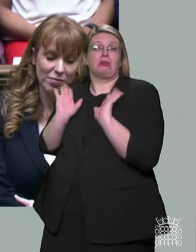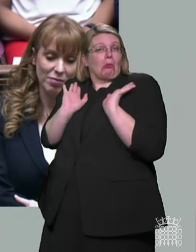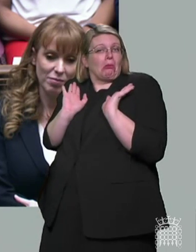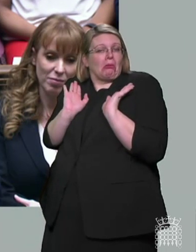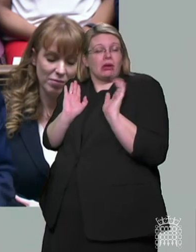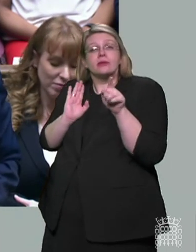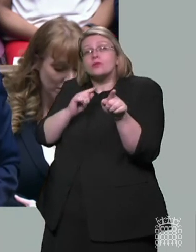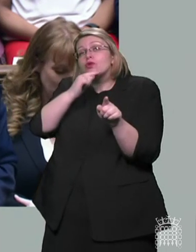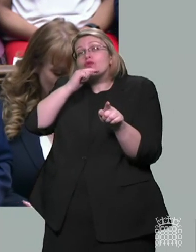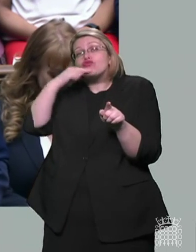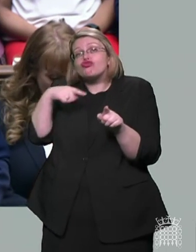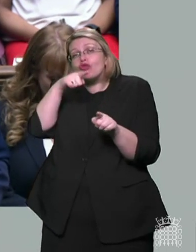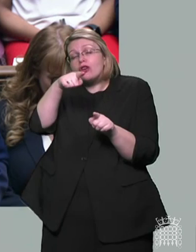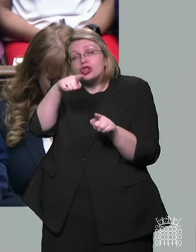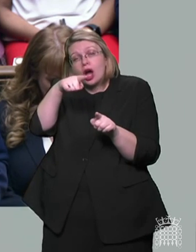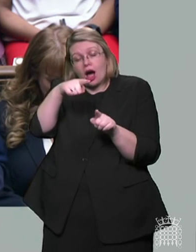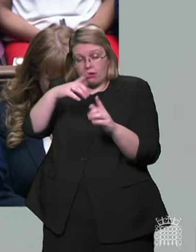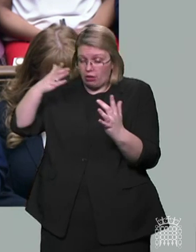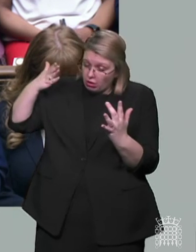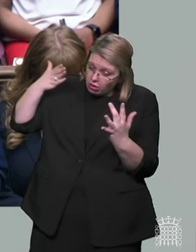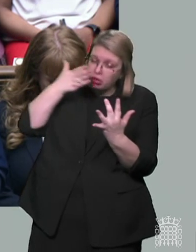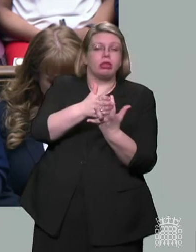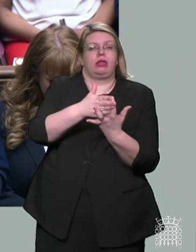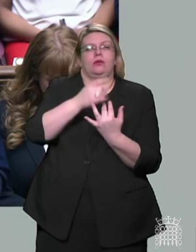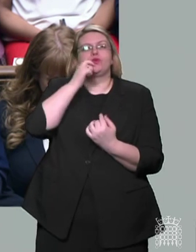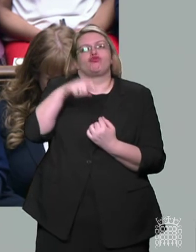Putin has invaded a sovereign European nation.